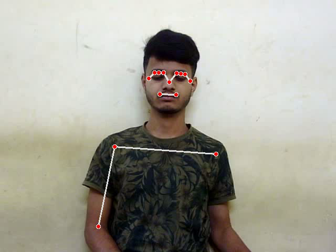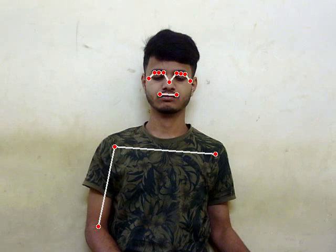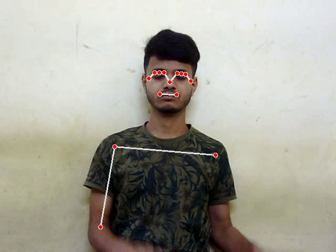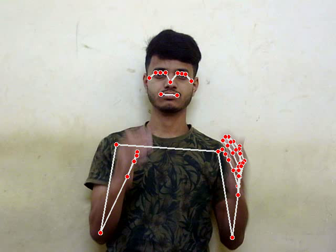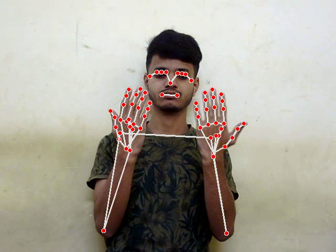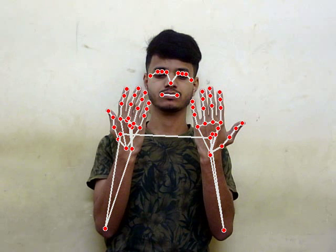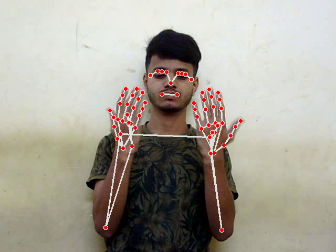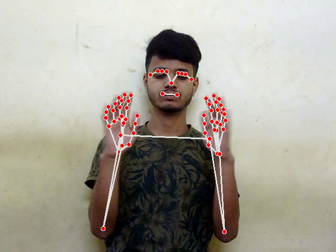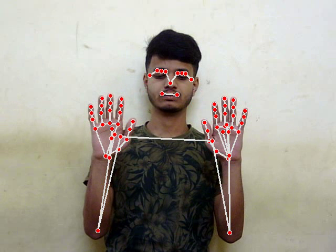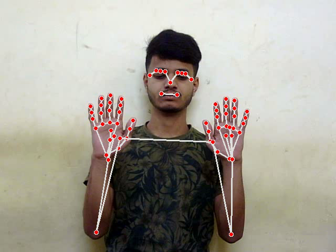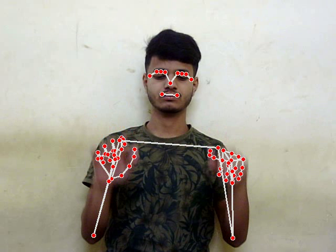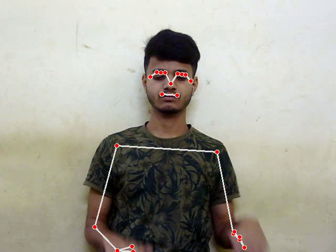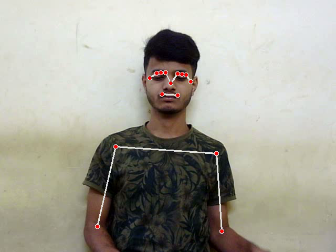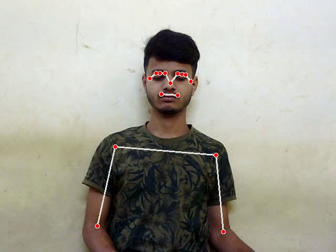do not want